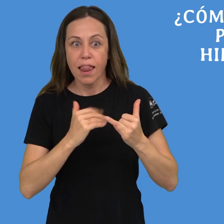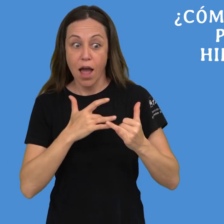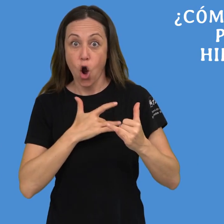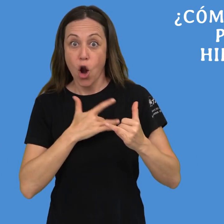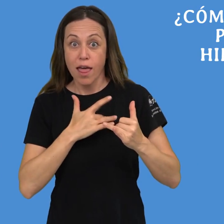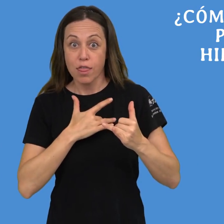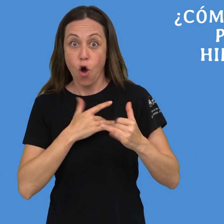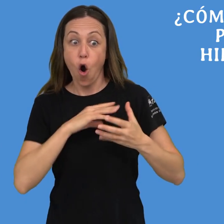corazón